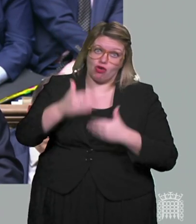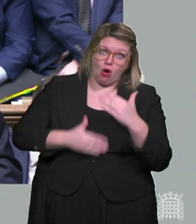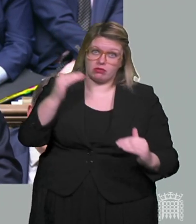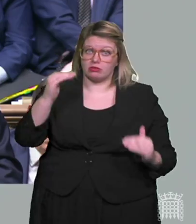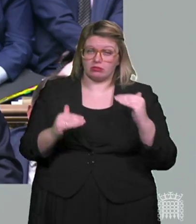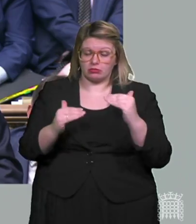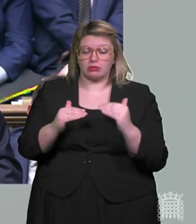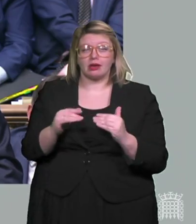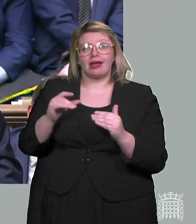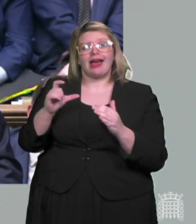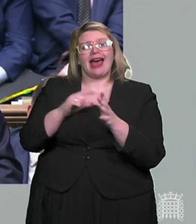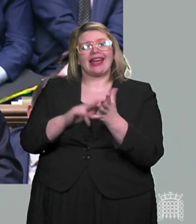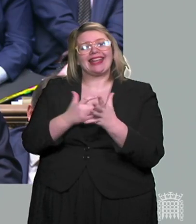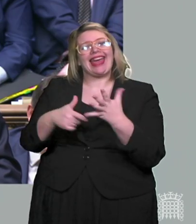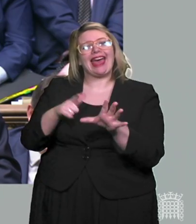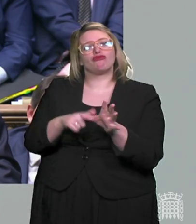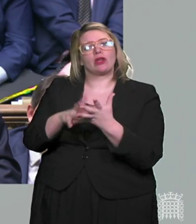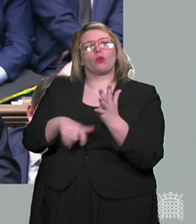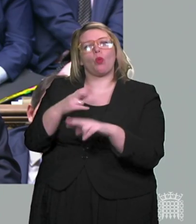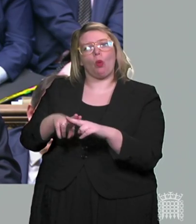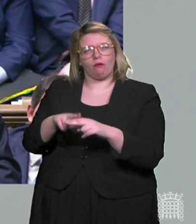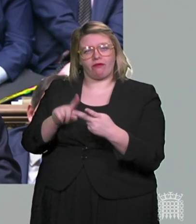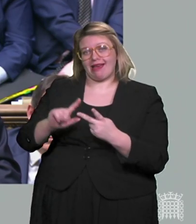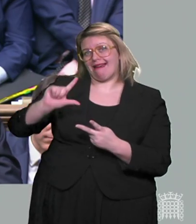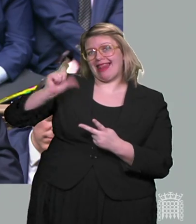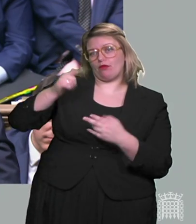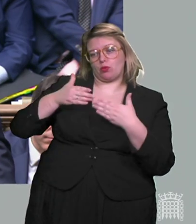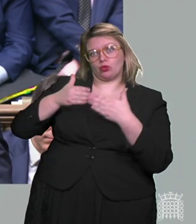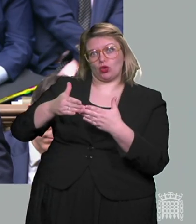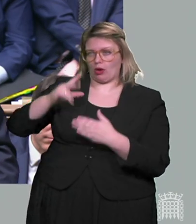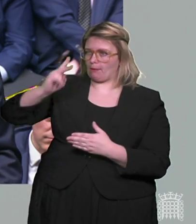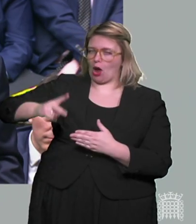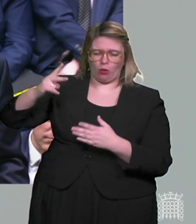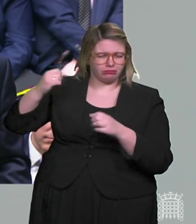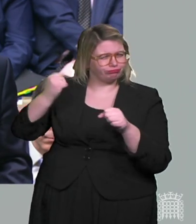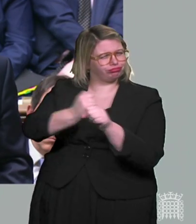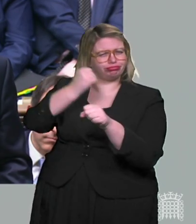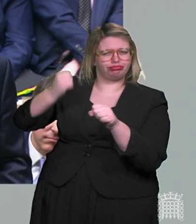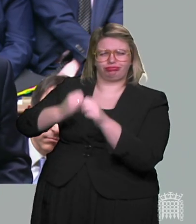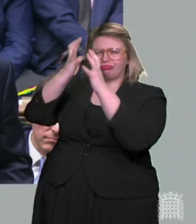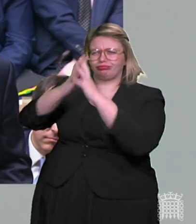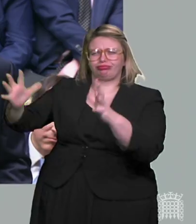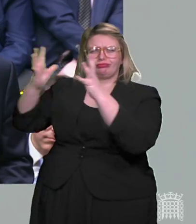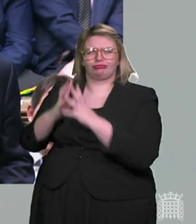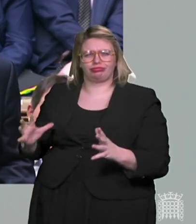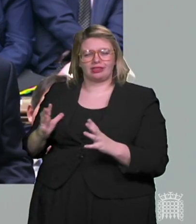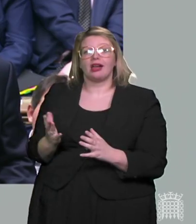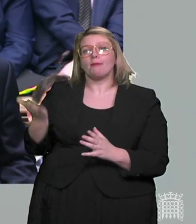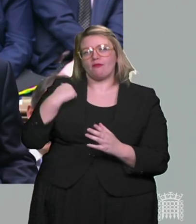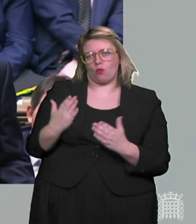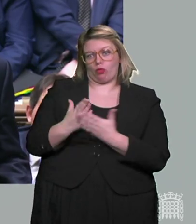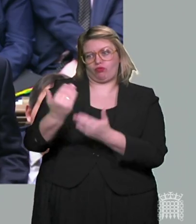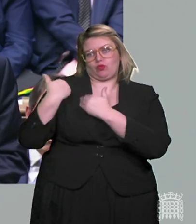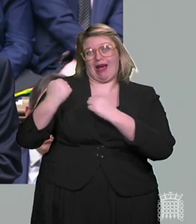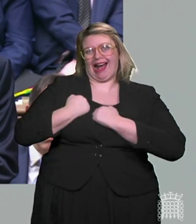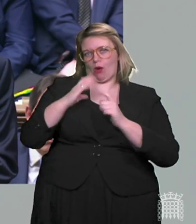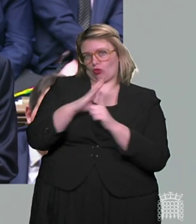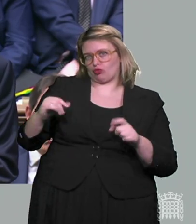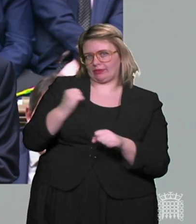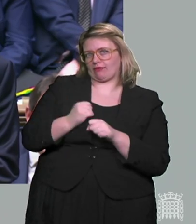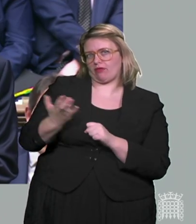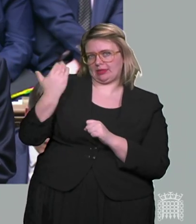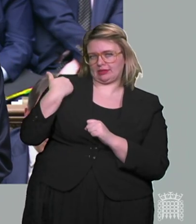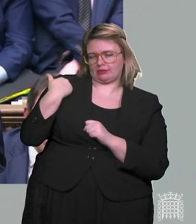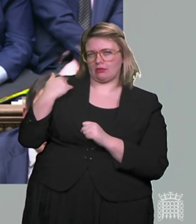Canary Wharf and the Liverpool docks were two outstanding regeneration projects that happened under a previous Conservative Government.